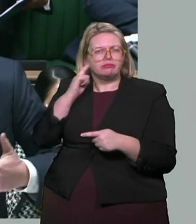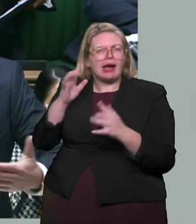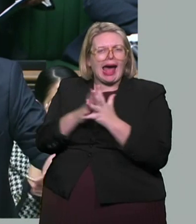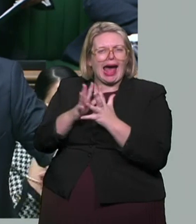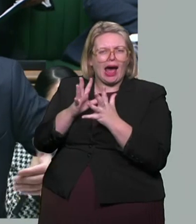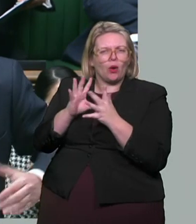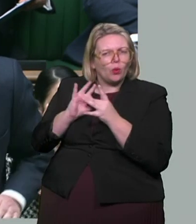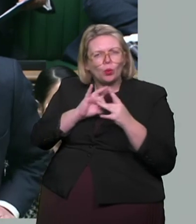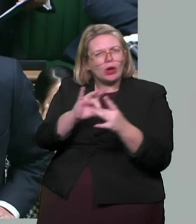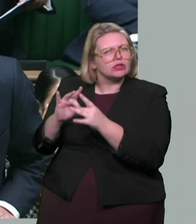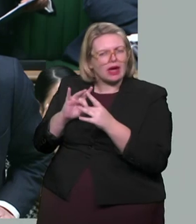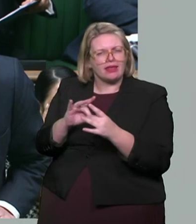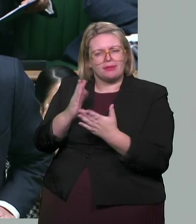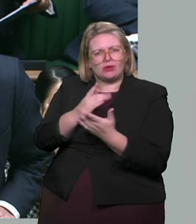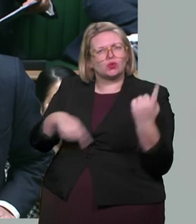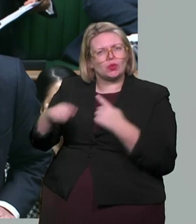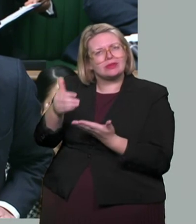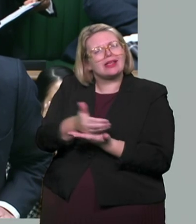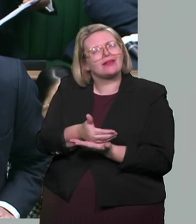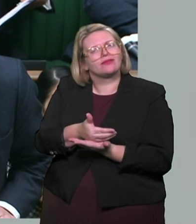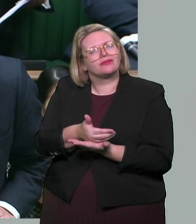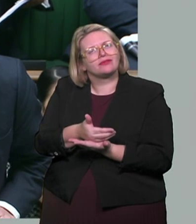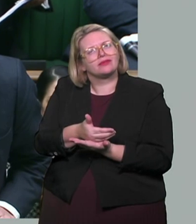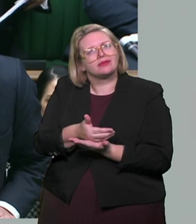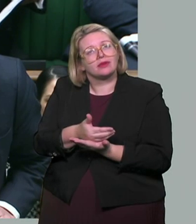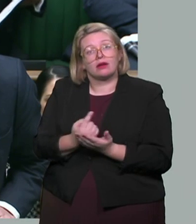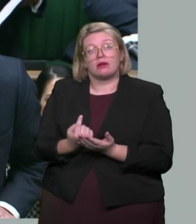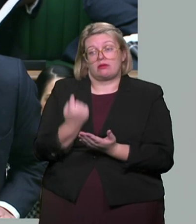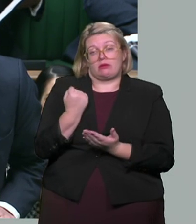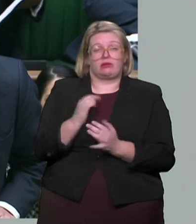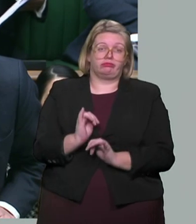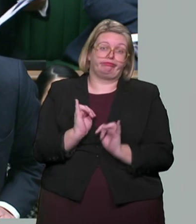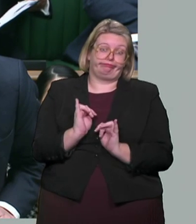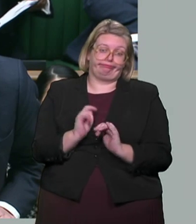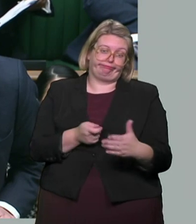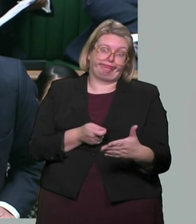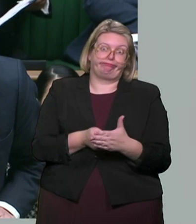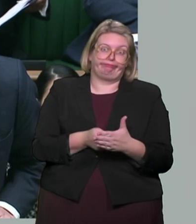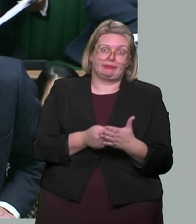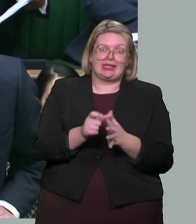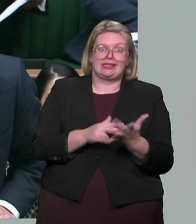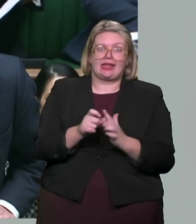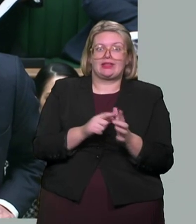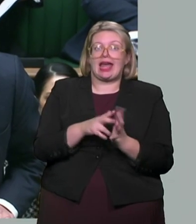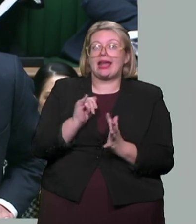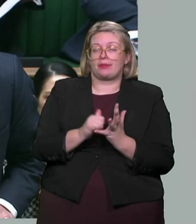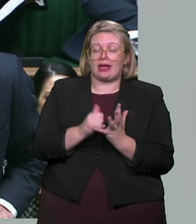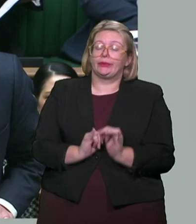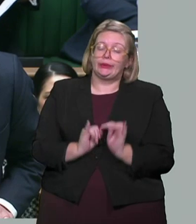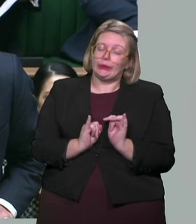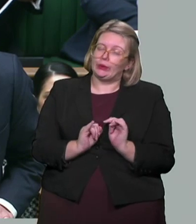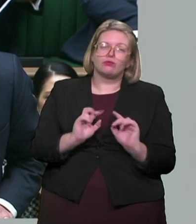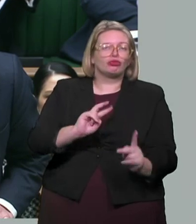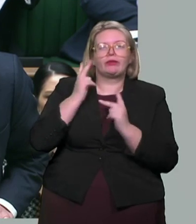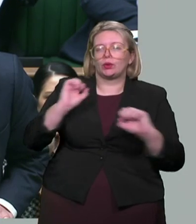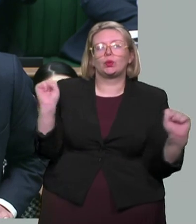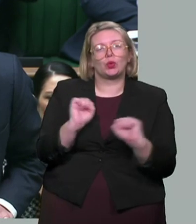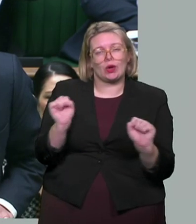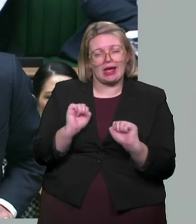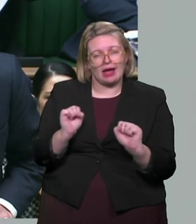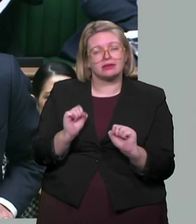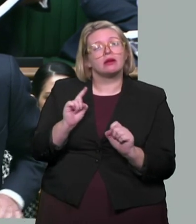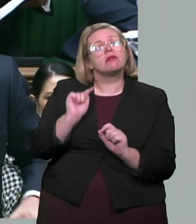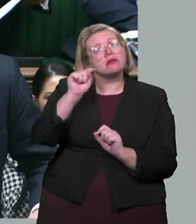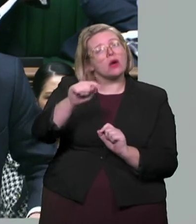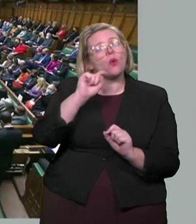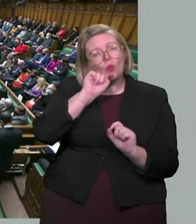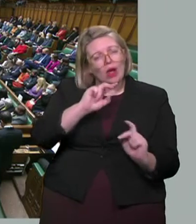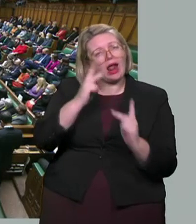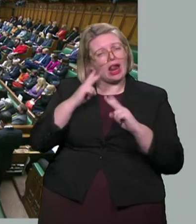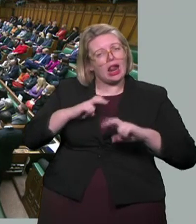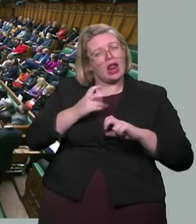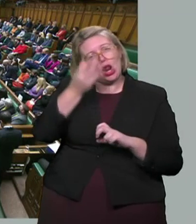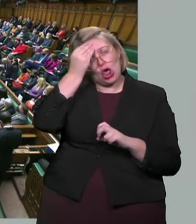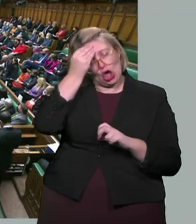Obviously, it is too early to draw any particular conclusions from the appalling killing of our colleague, but we will draw all relevant conclusions from that investigation.